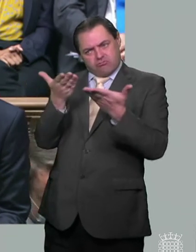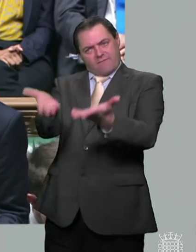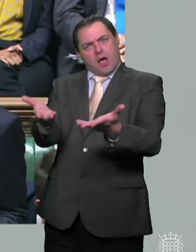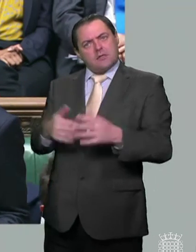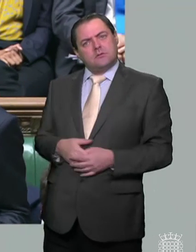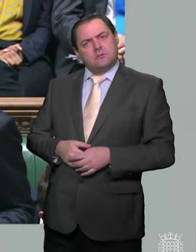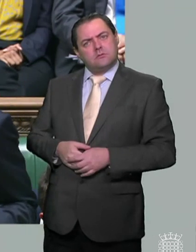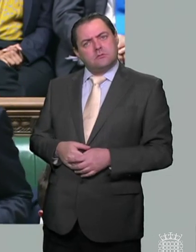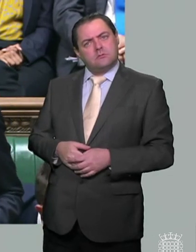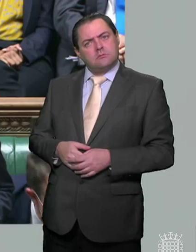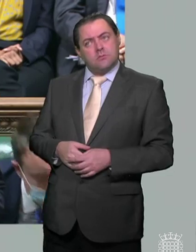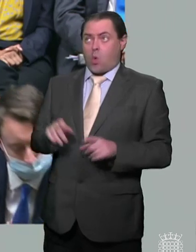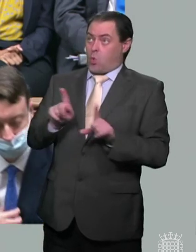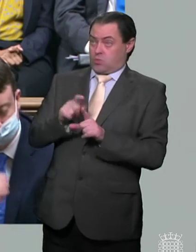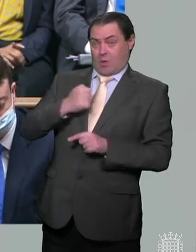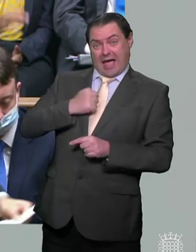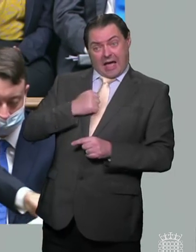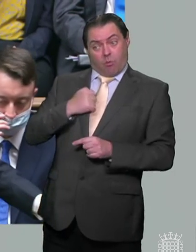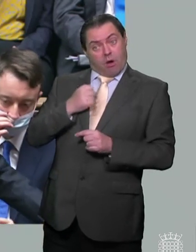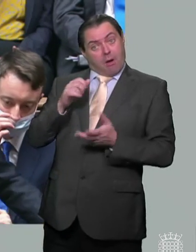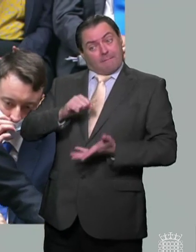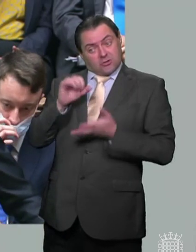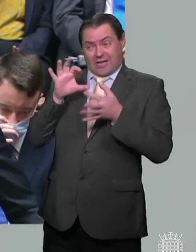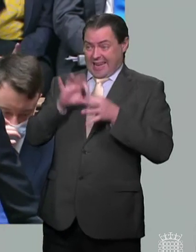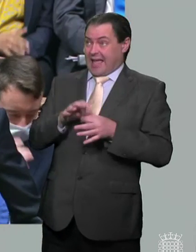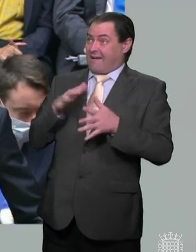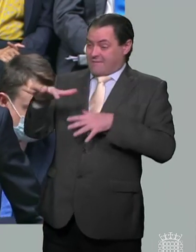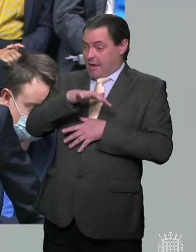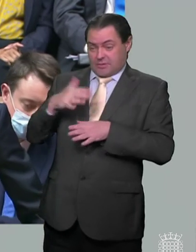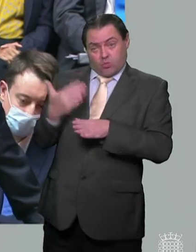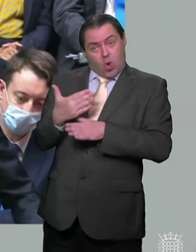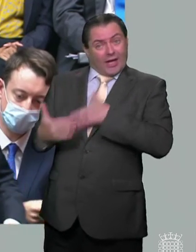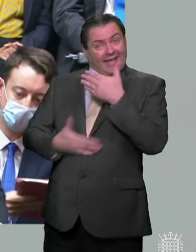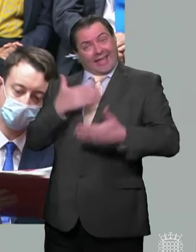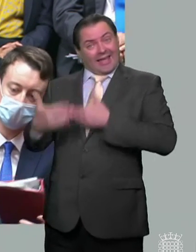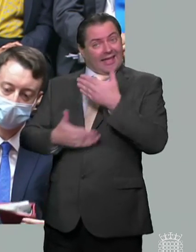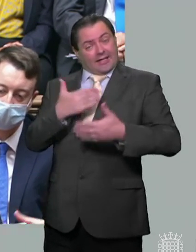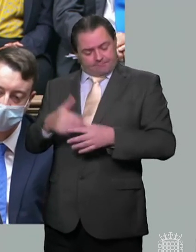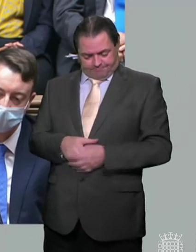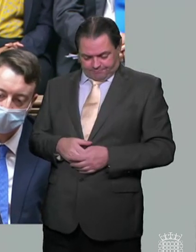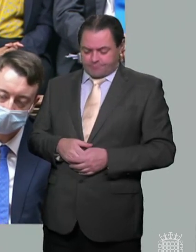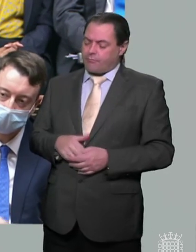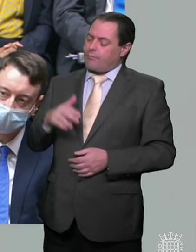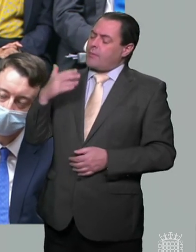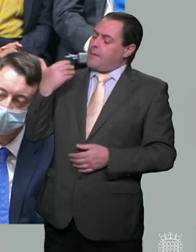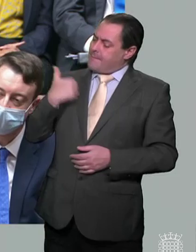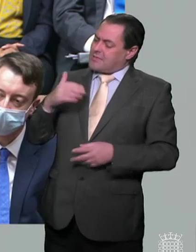This Budget also supports working families.